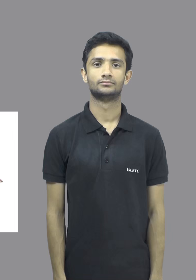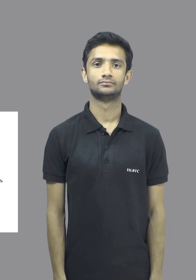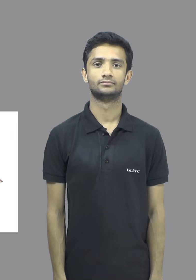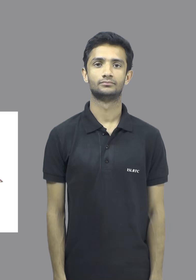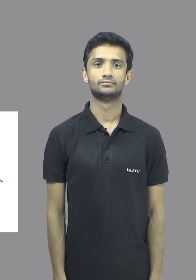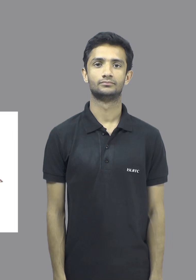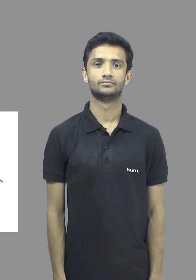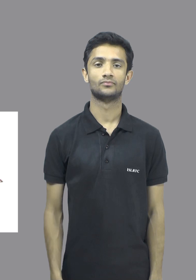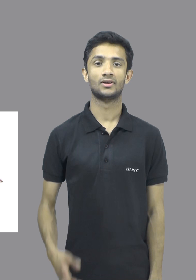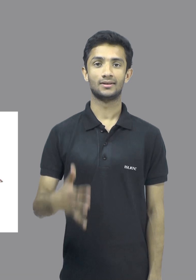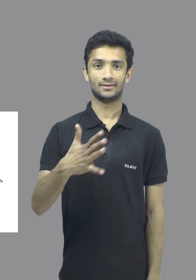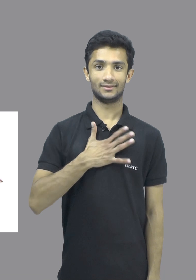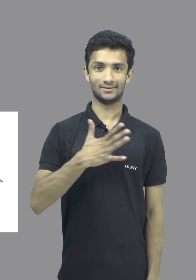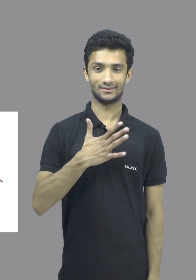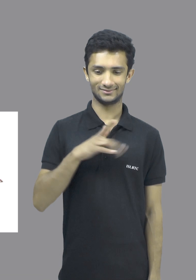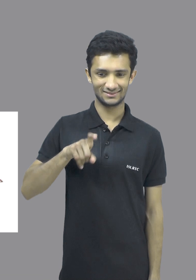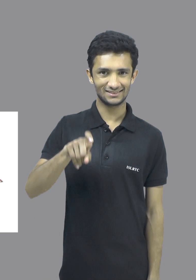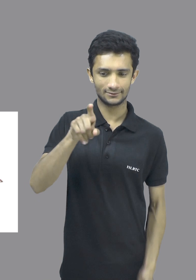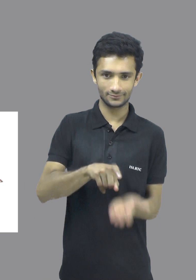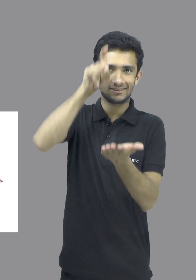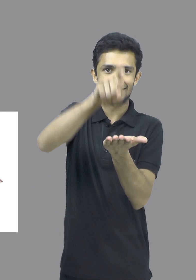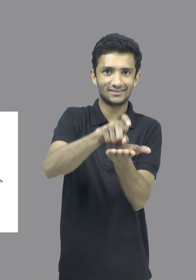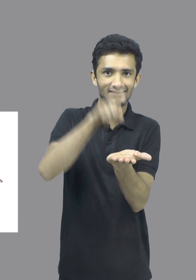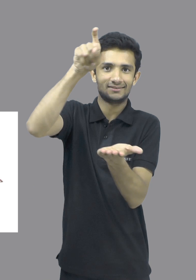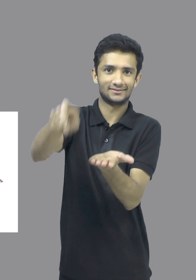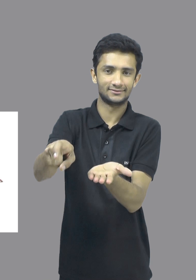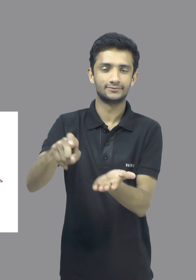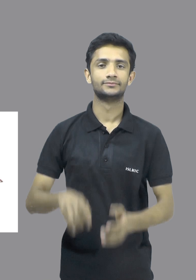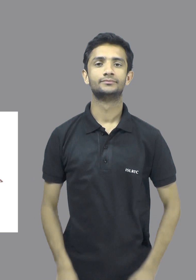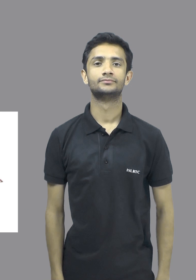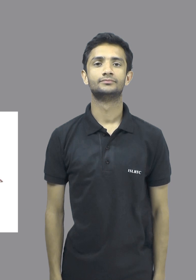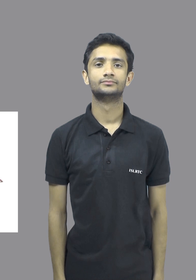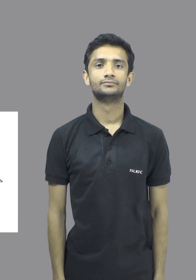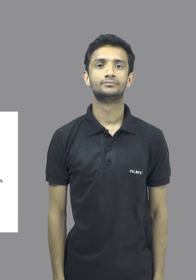Cricket Grasshopper